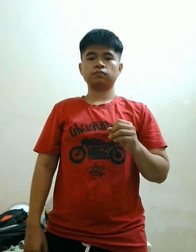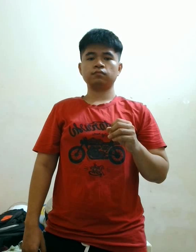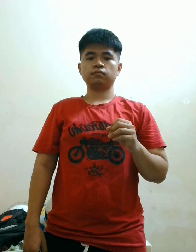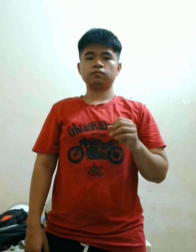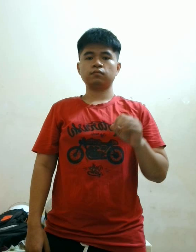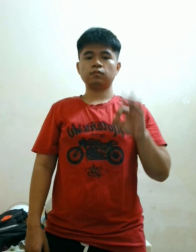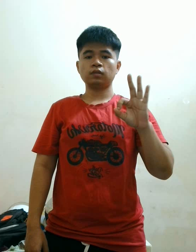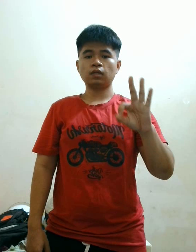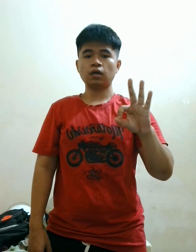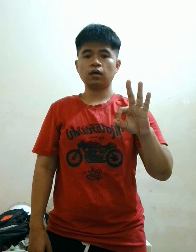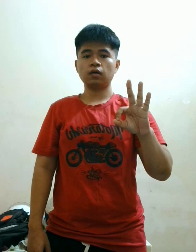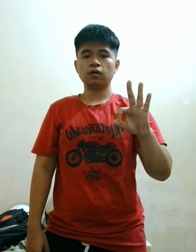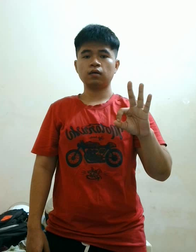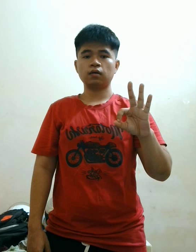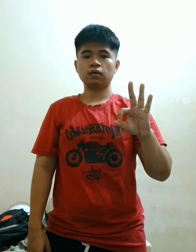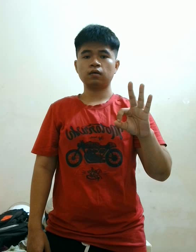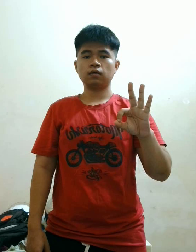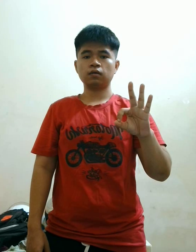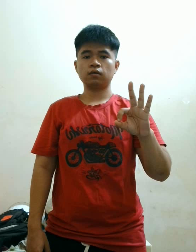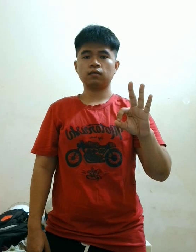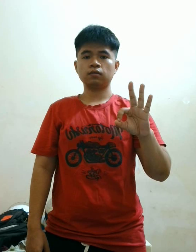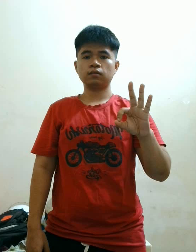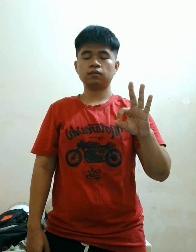t